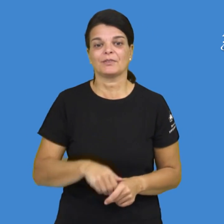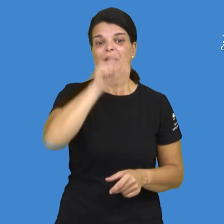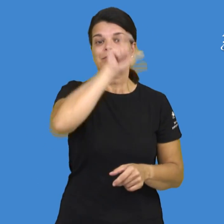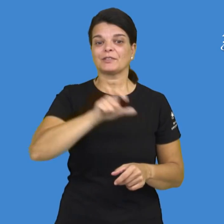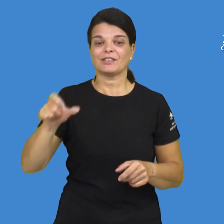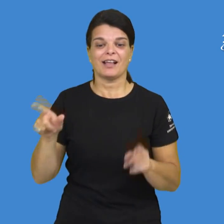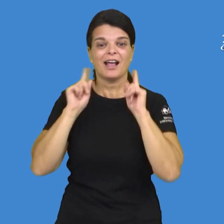persona